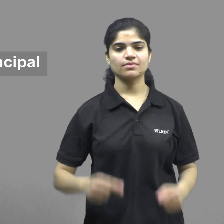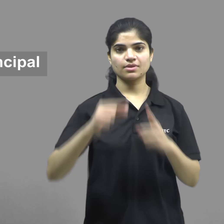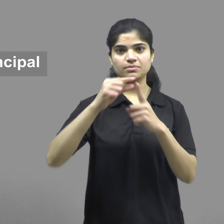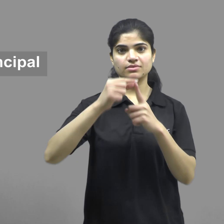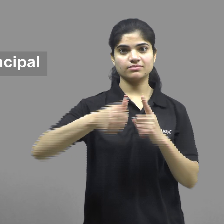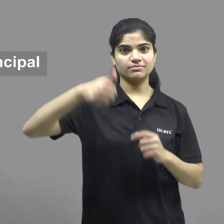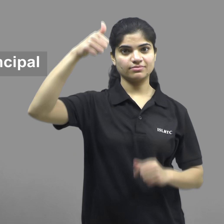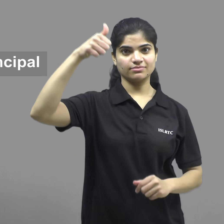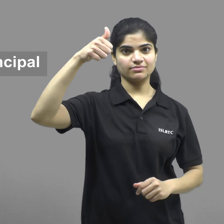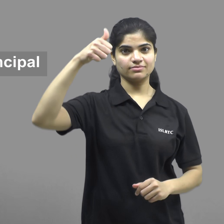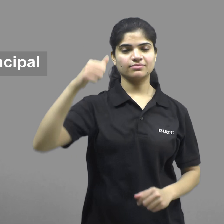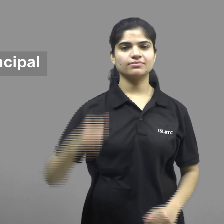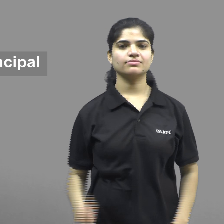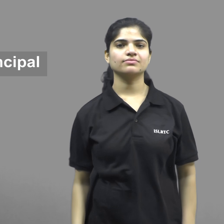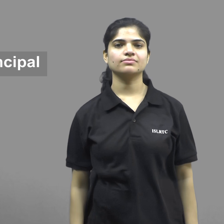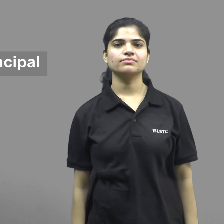Principal